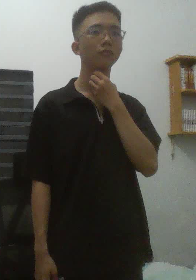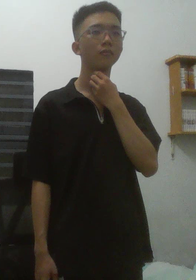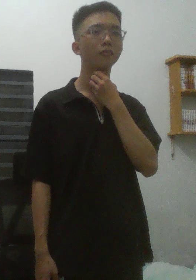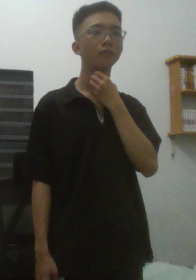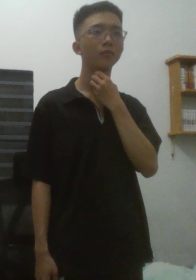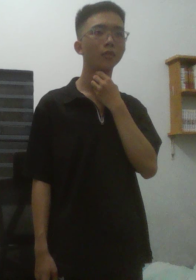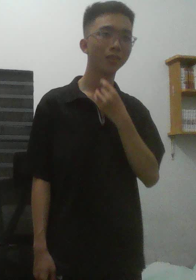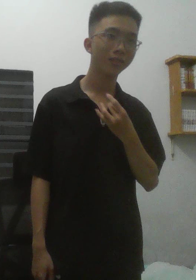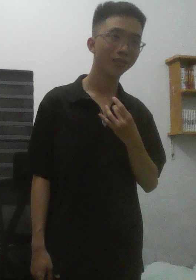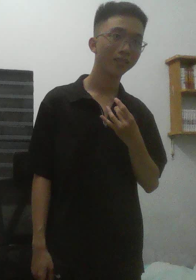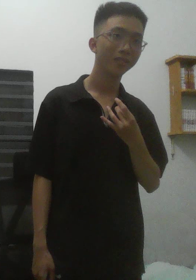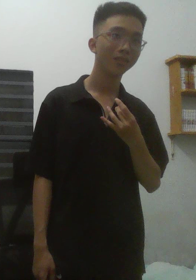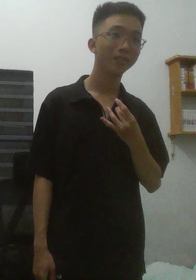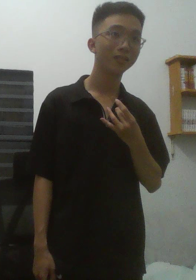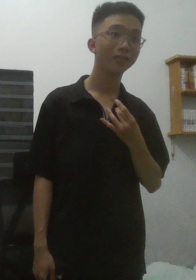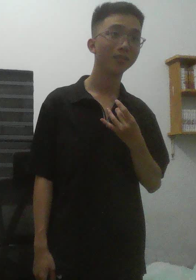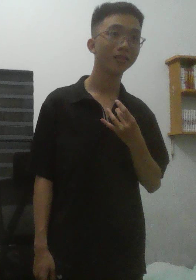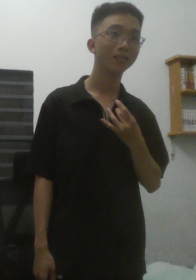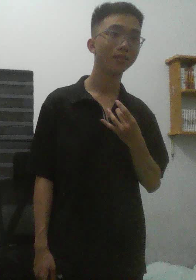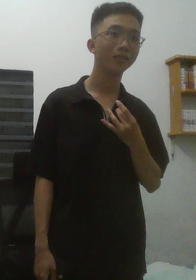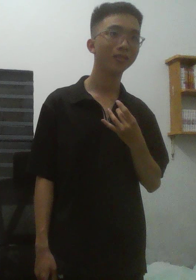thich